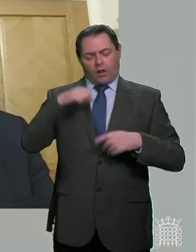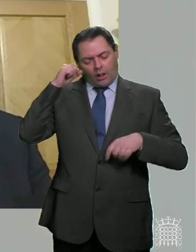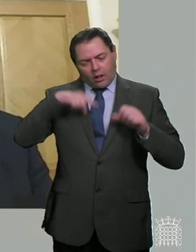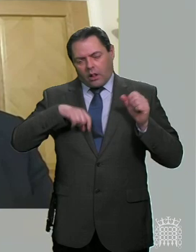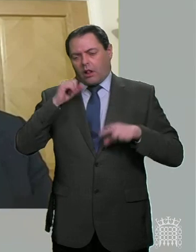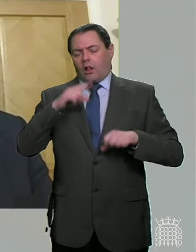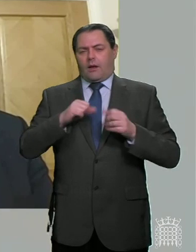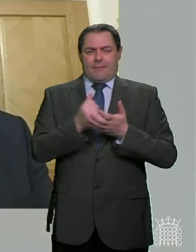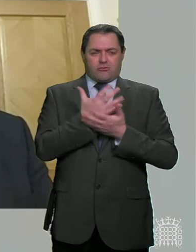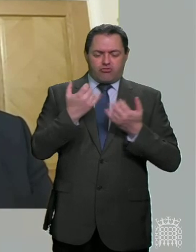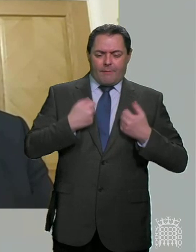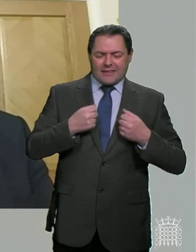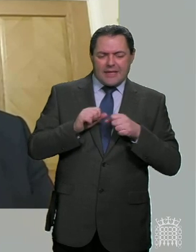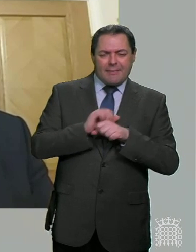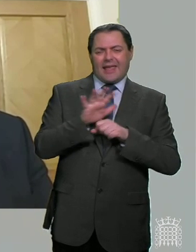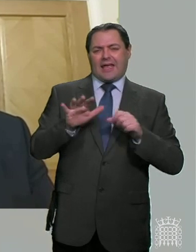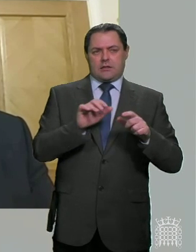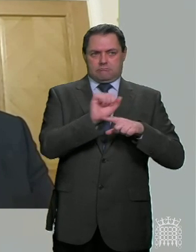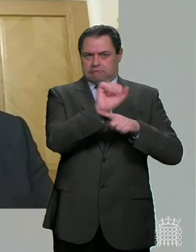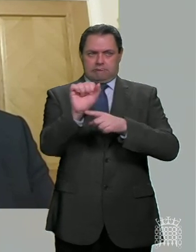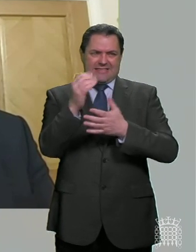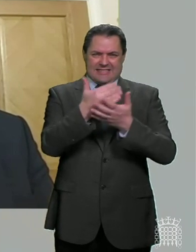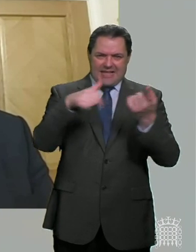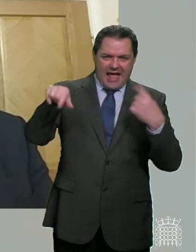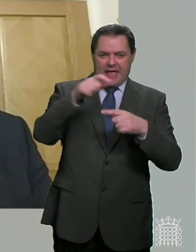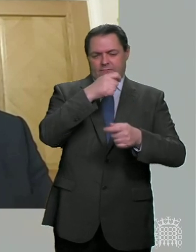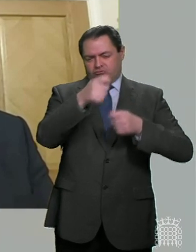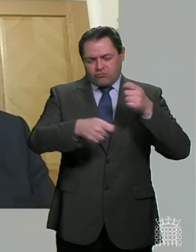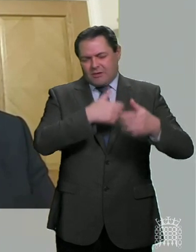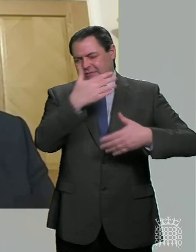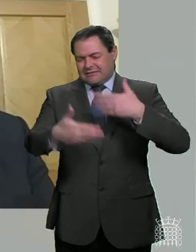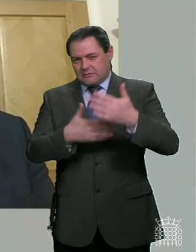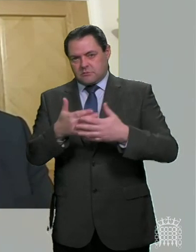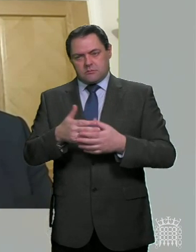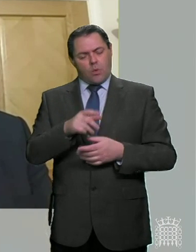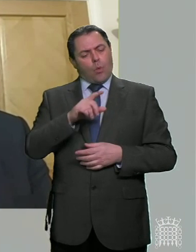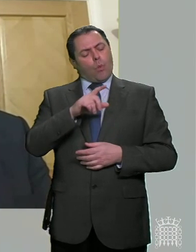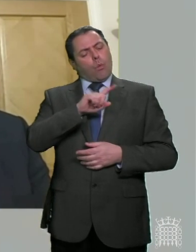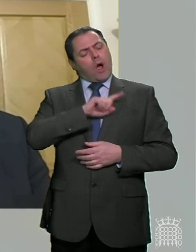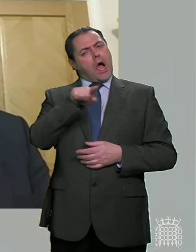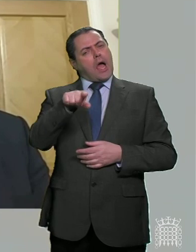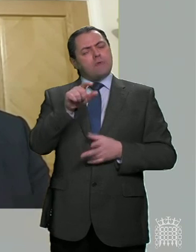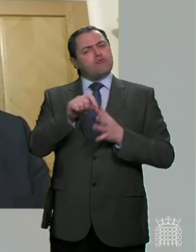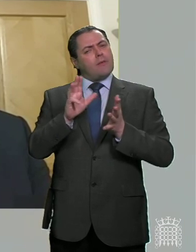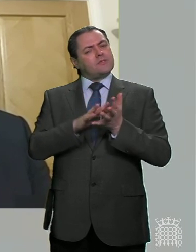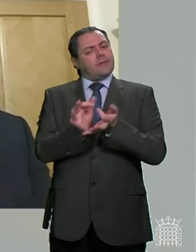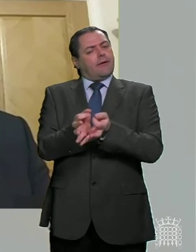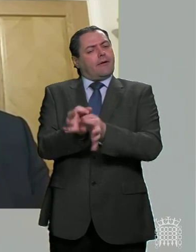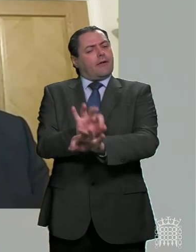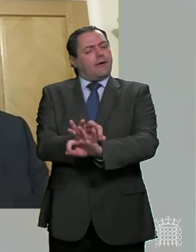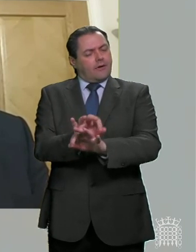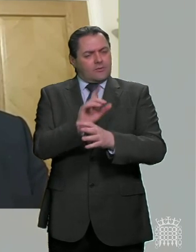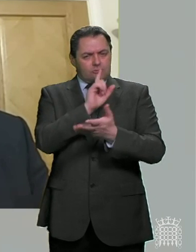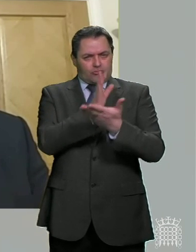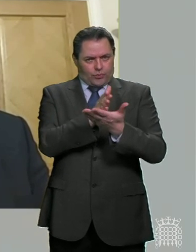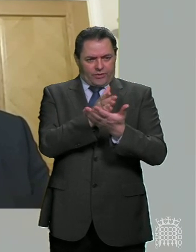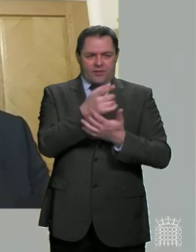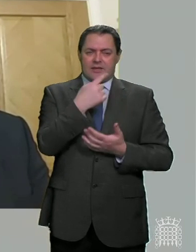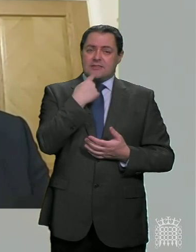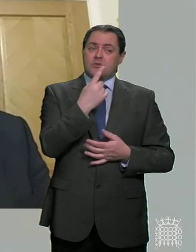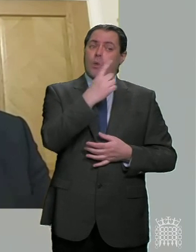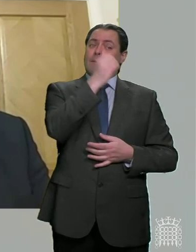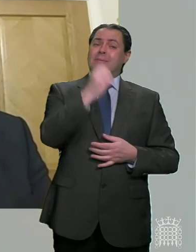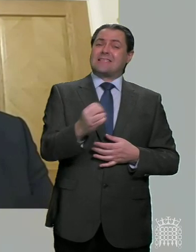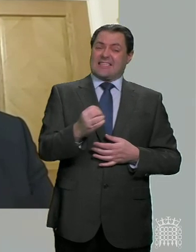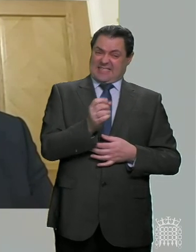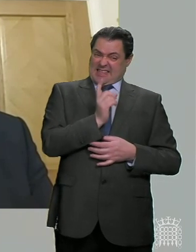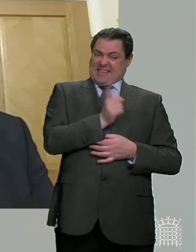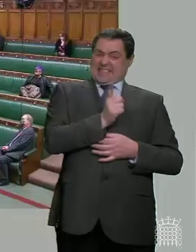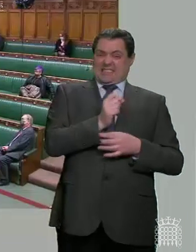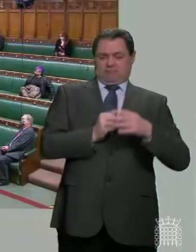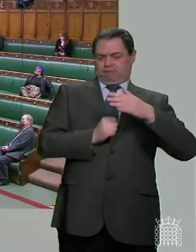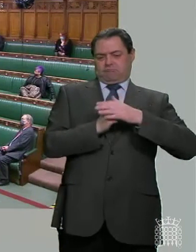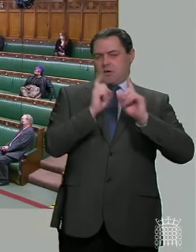I would like to ask the Prime Minister why he has been economical with the truth, when he says that a 1% pay increase is all that the Government can afford.